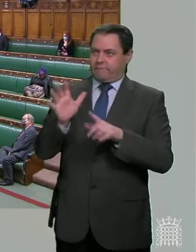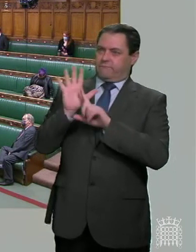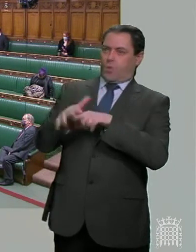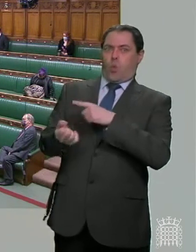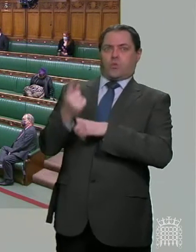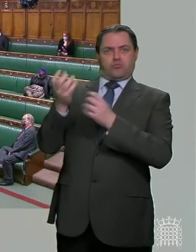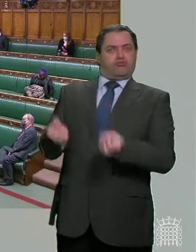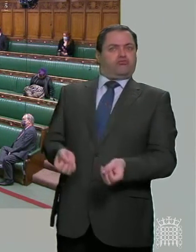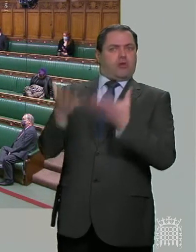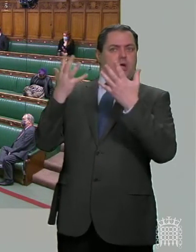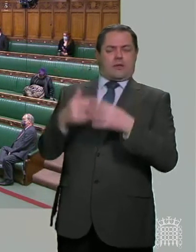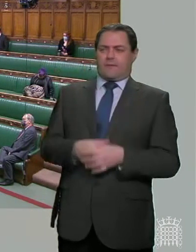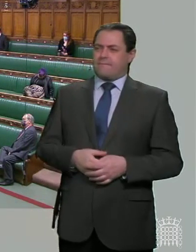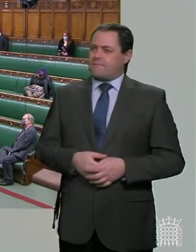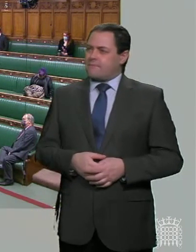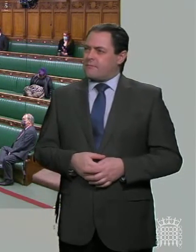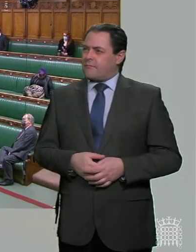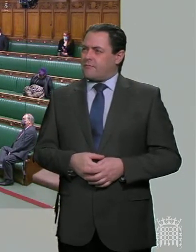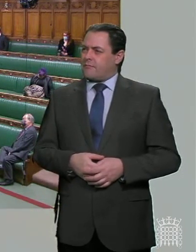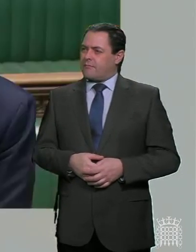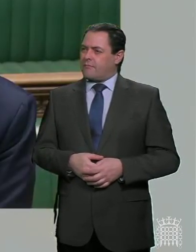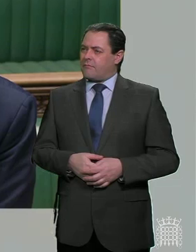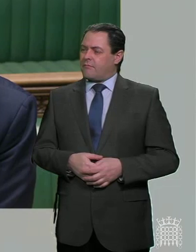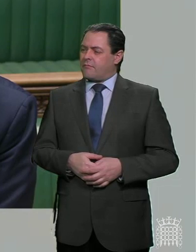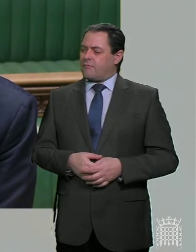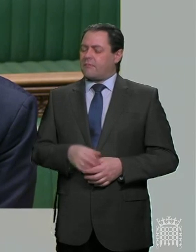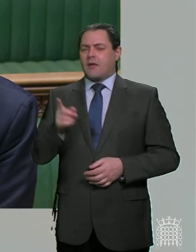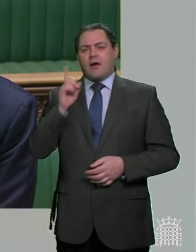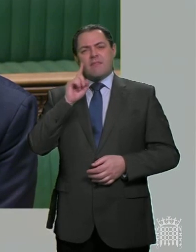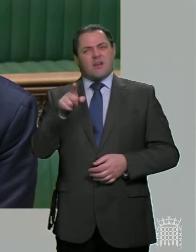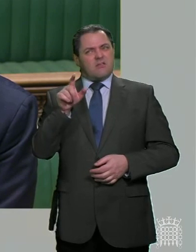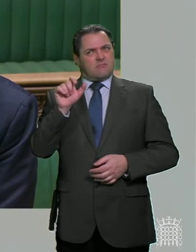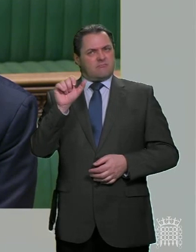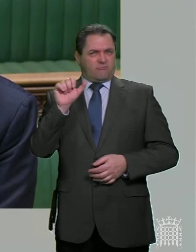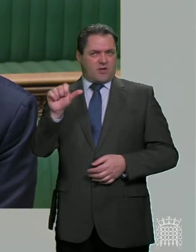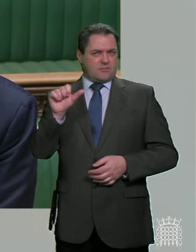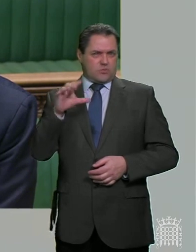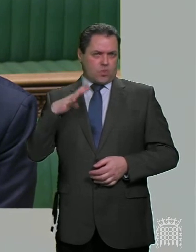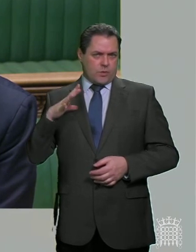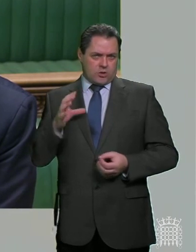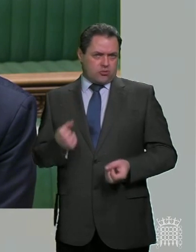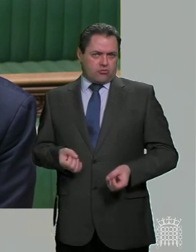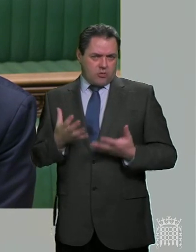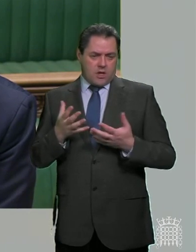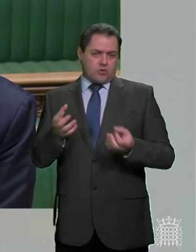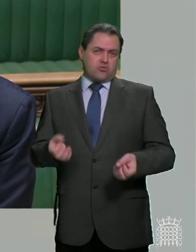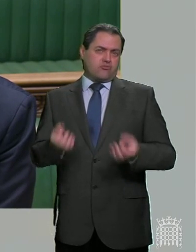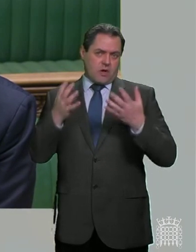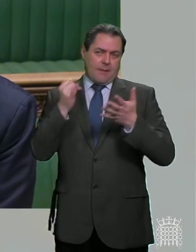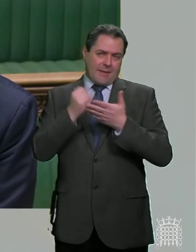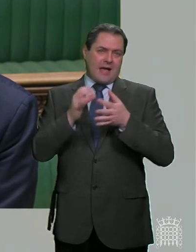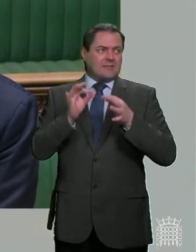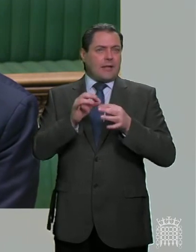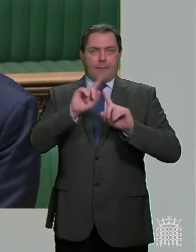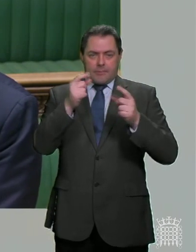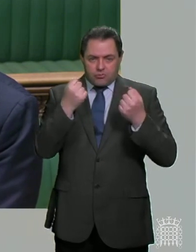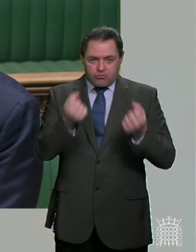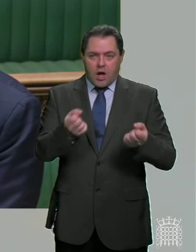I think “needless” is the right word, and the honourable Gentleman should bear it in mind that any strike is likely to be bad news for motorists.